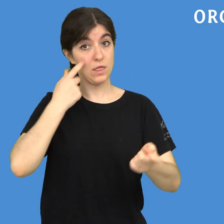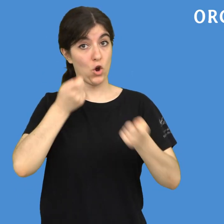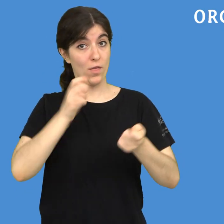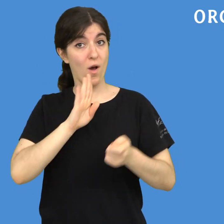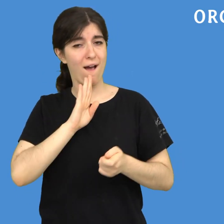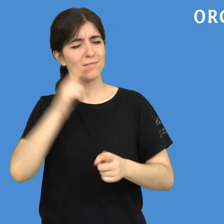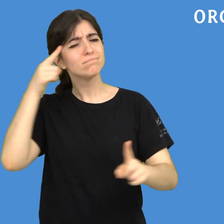control